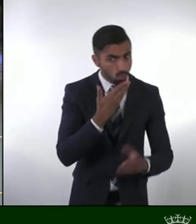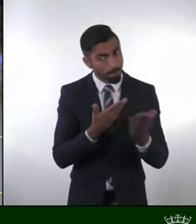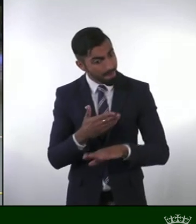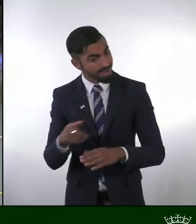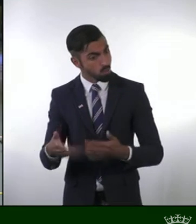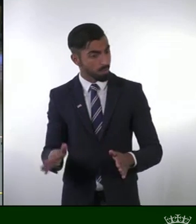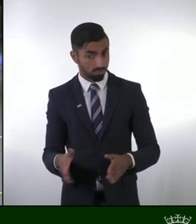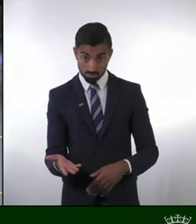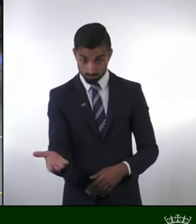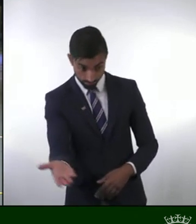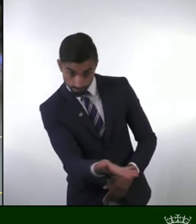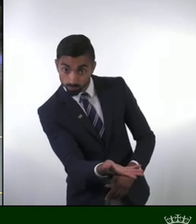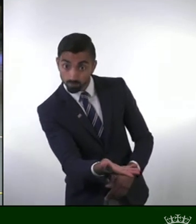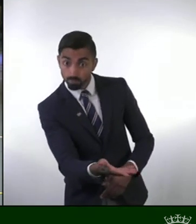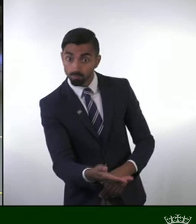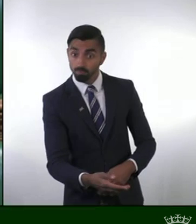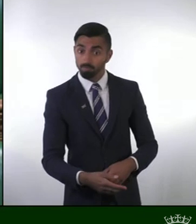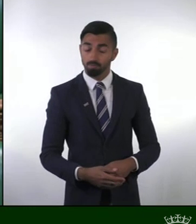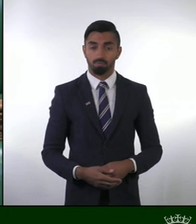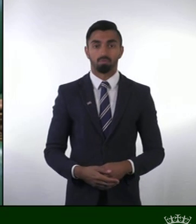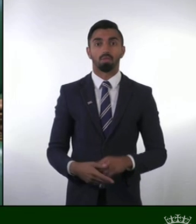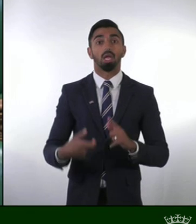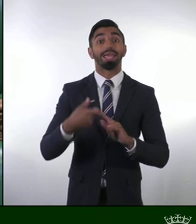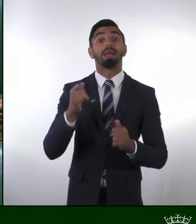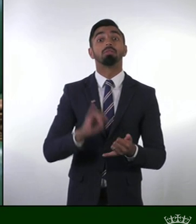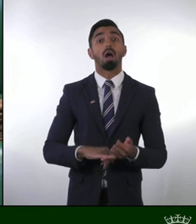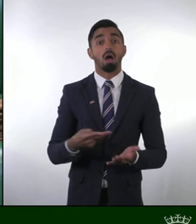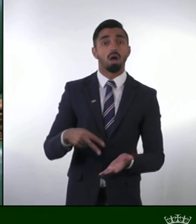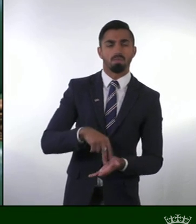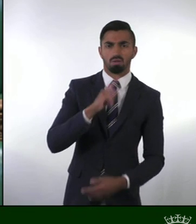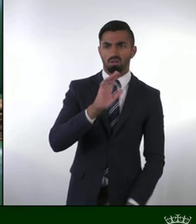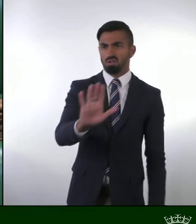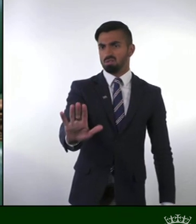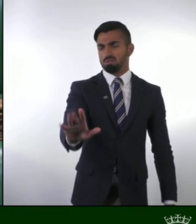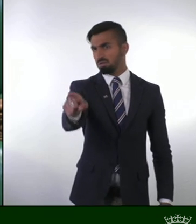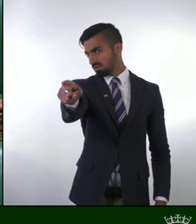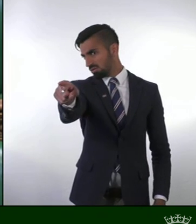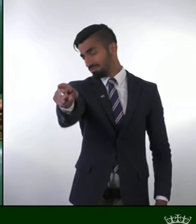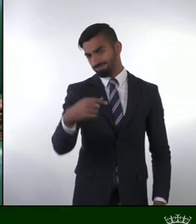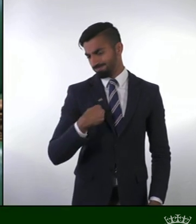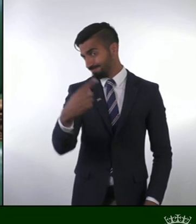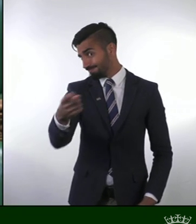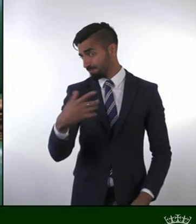Let us just have this out. The Prime Minister and I have never discussed our letter in any phone call; he knows it, and I know it.